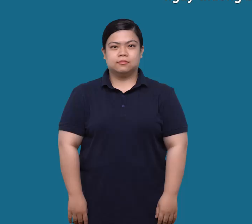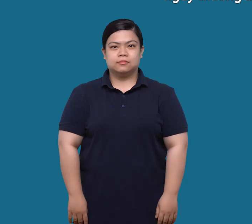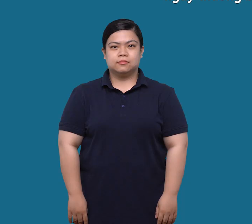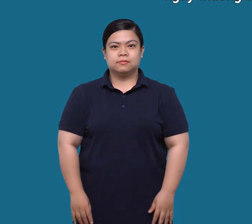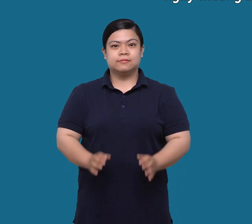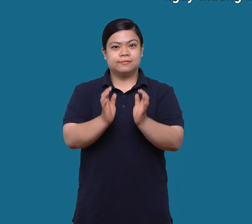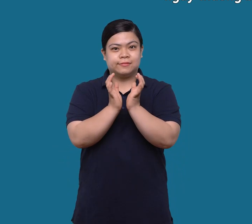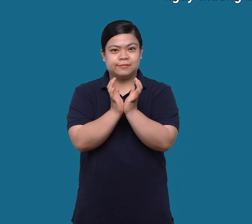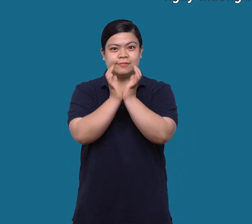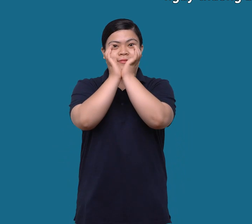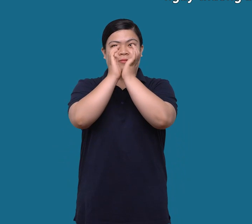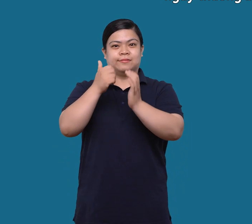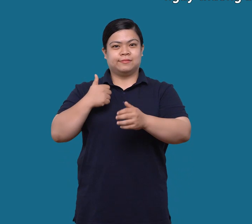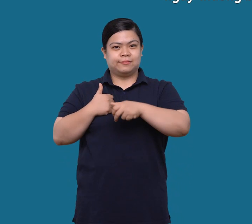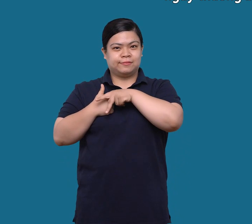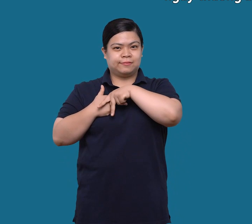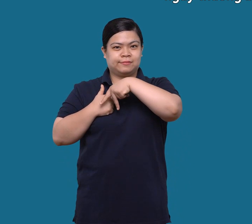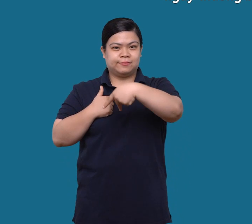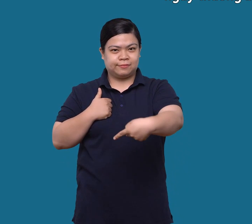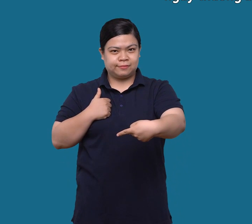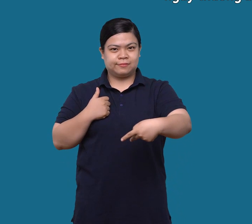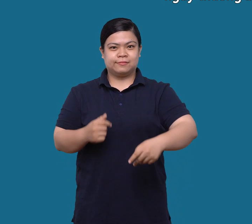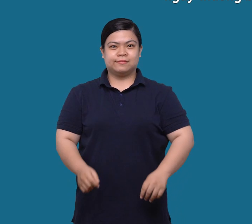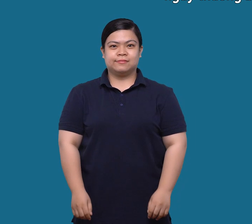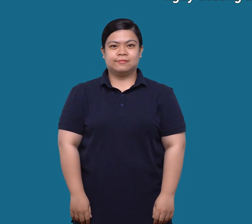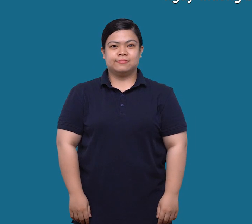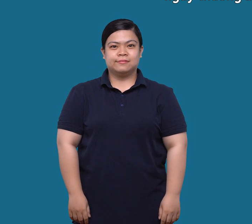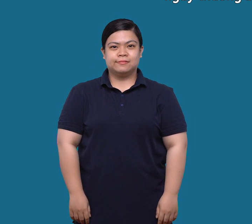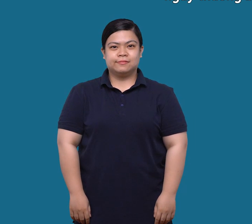ngày thương bình liệt sĩ 27/7